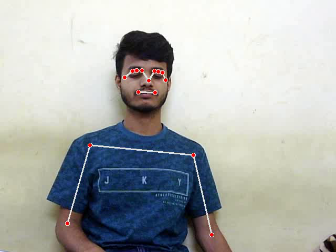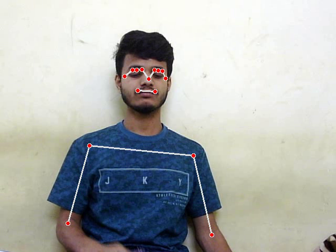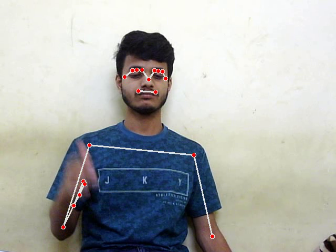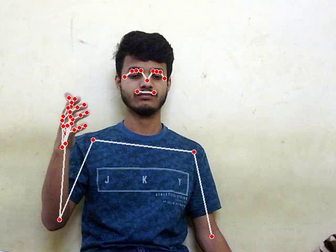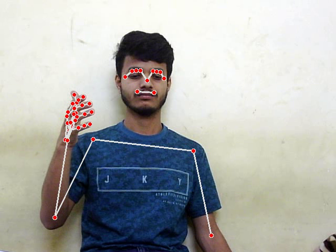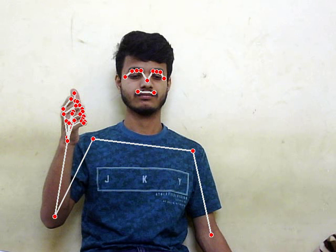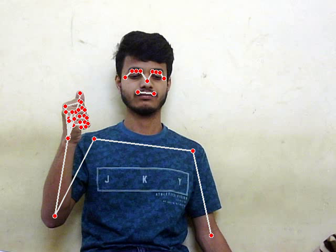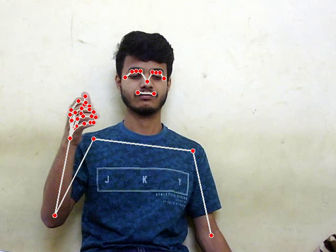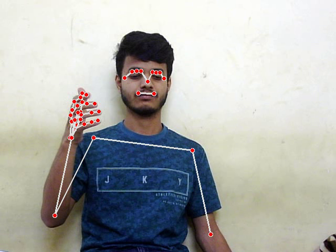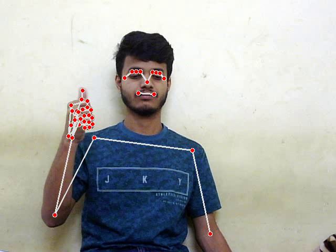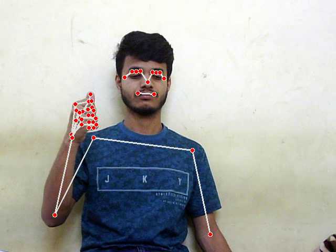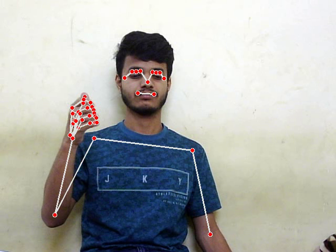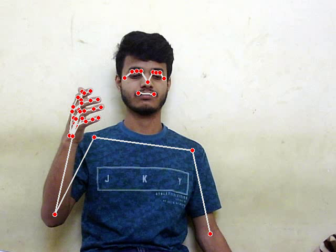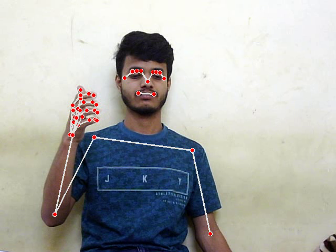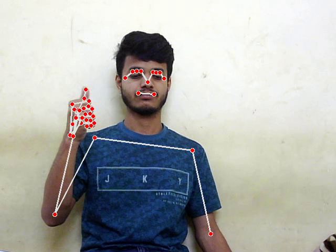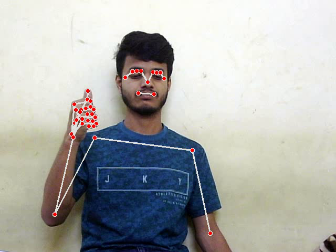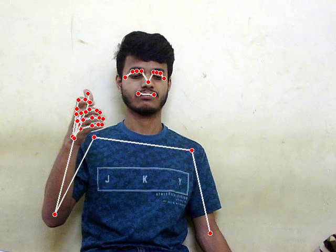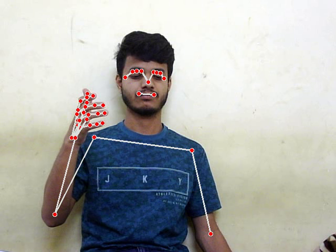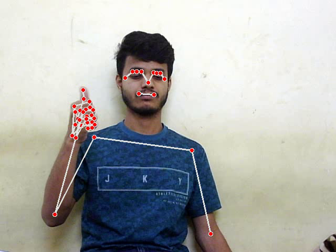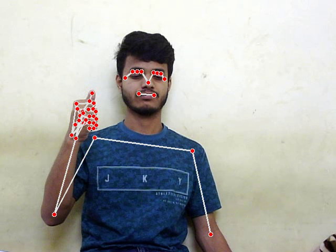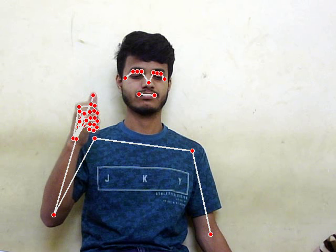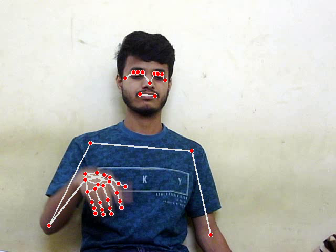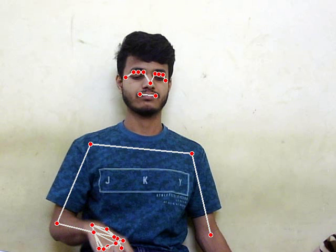milk